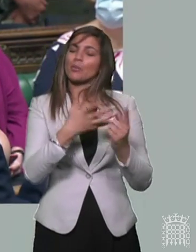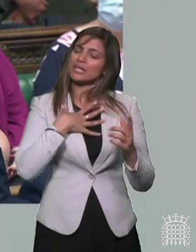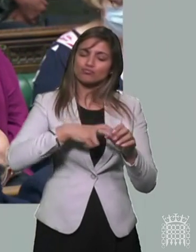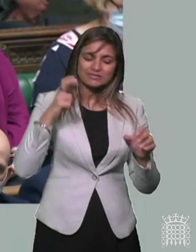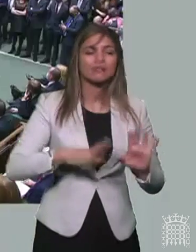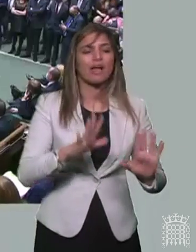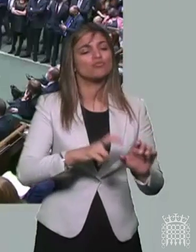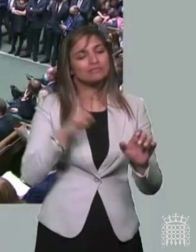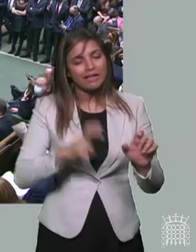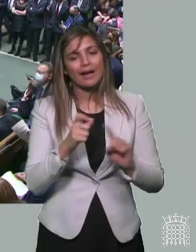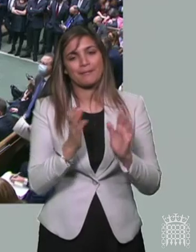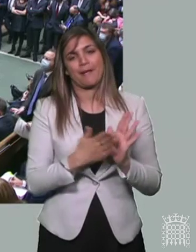Resign, Prime Minister!